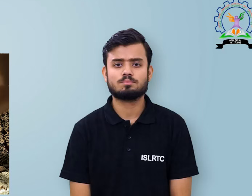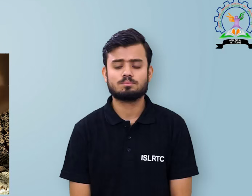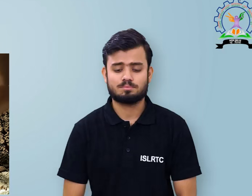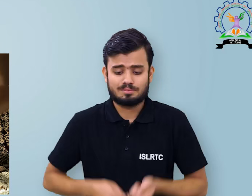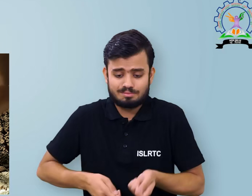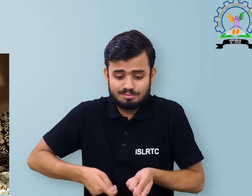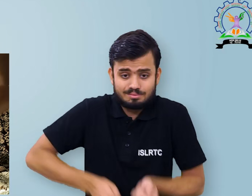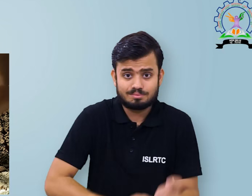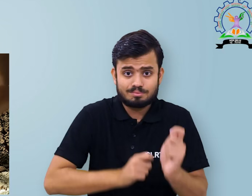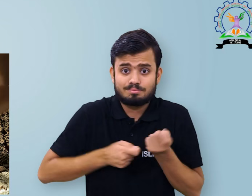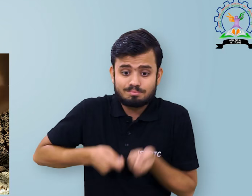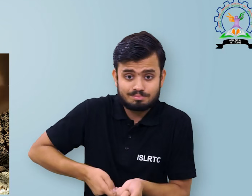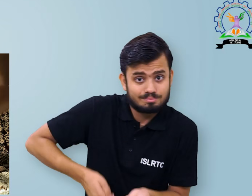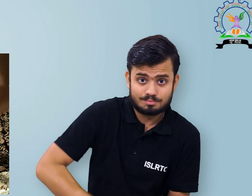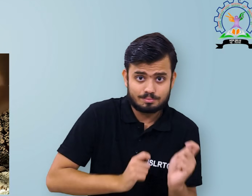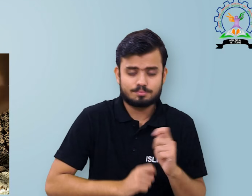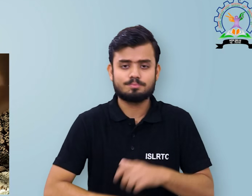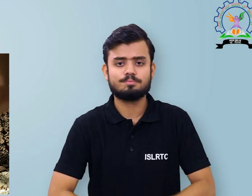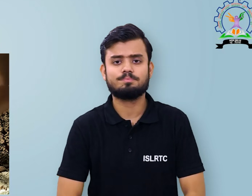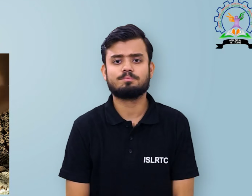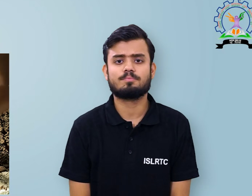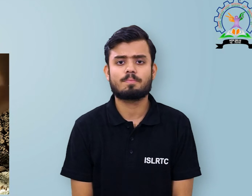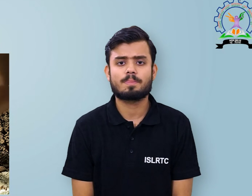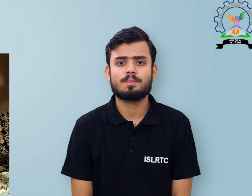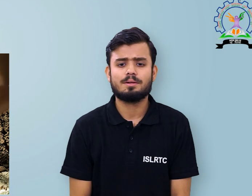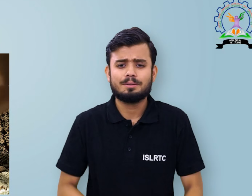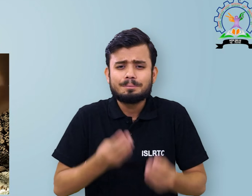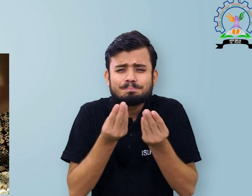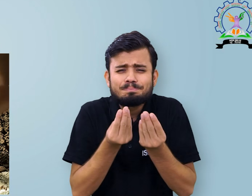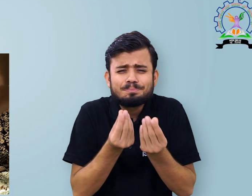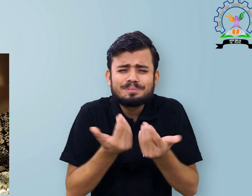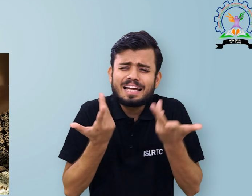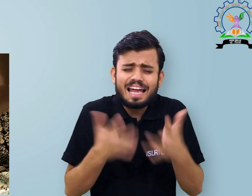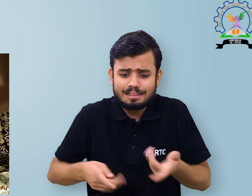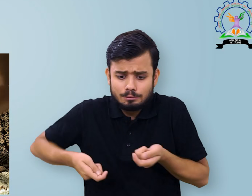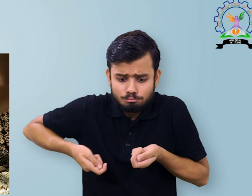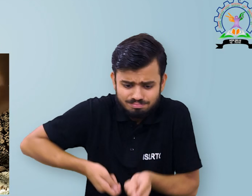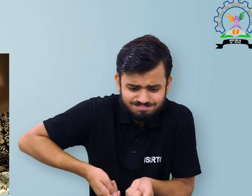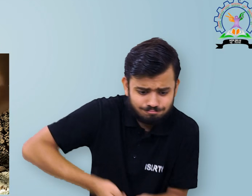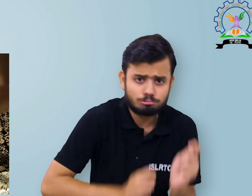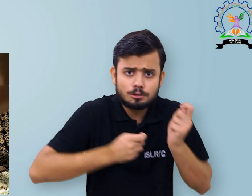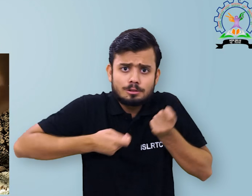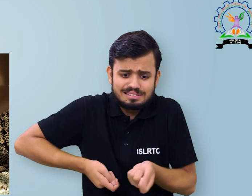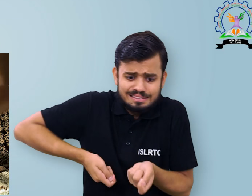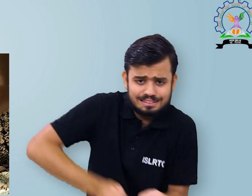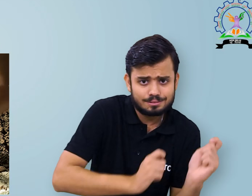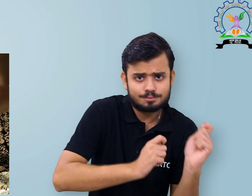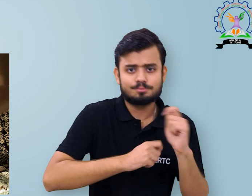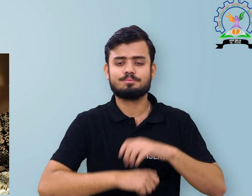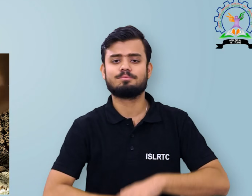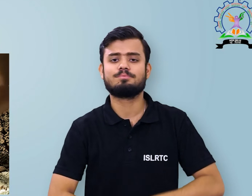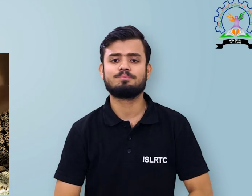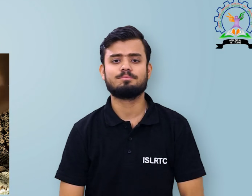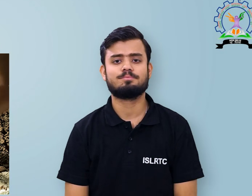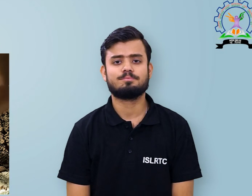Excavate